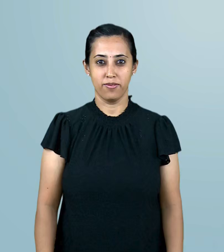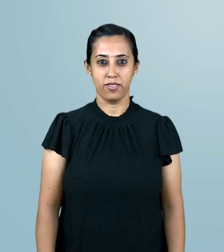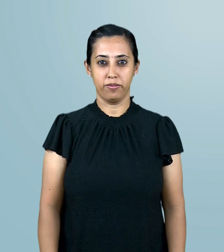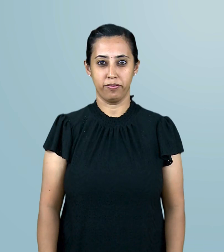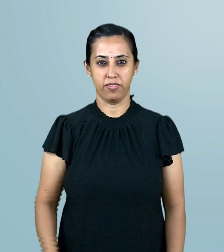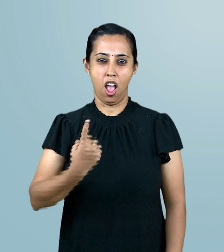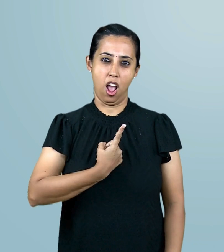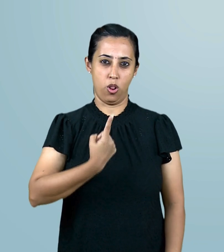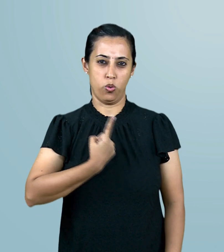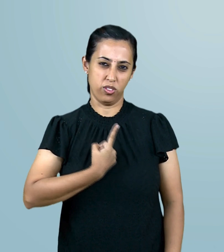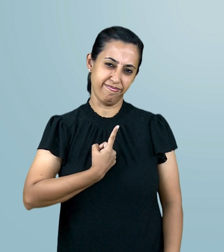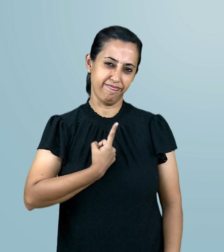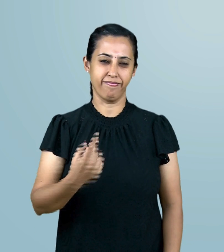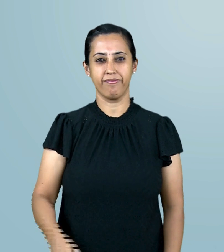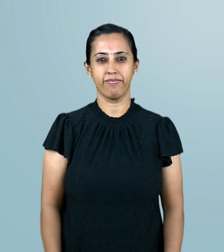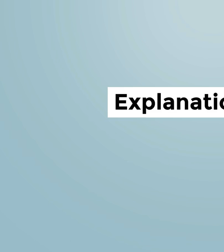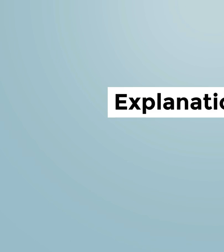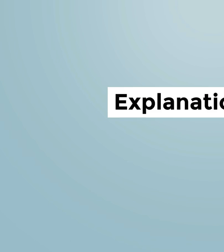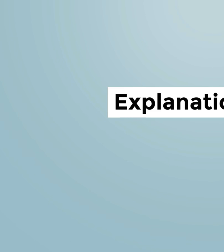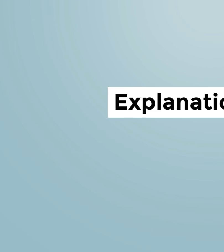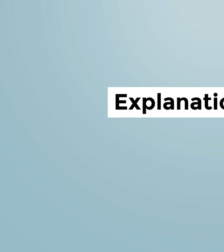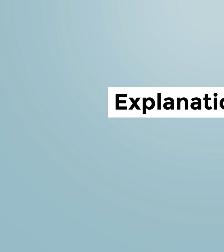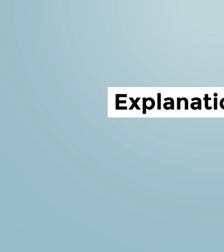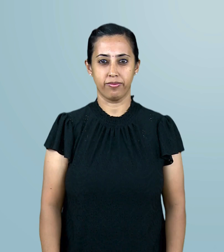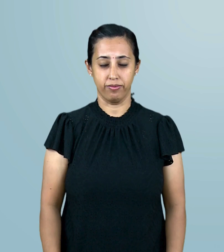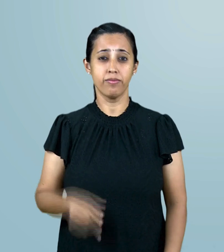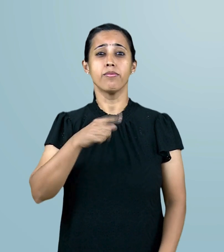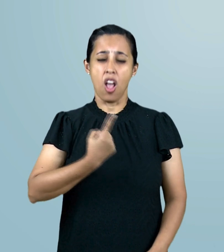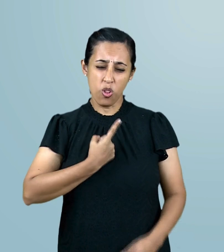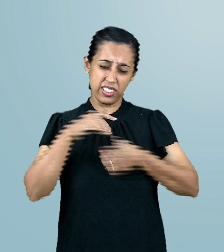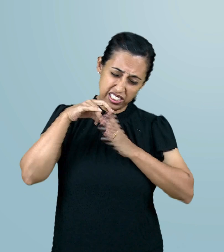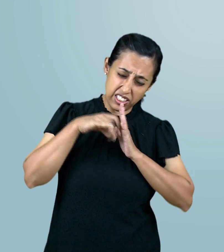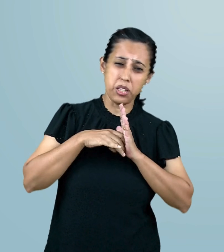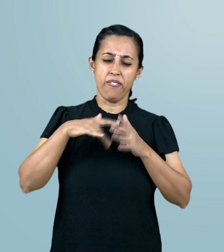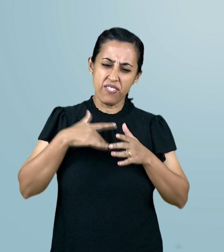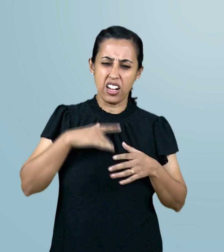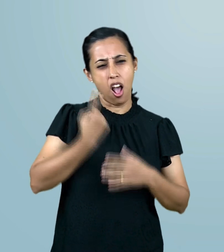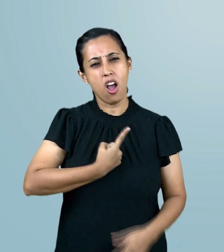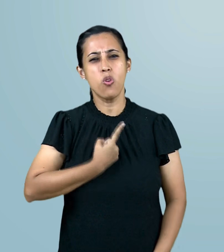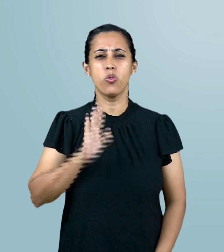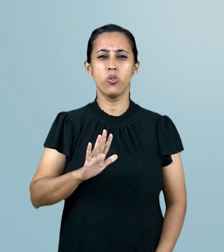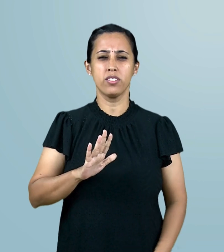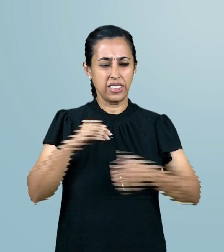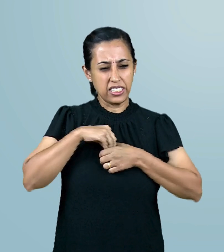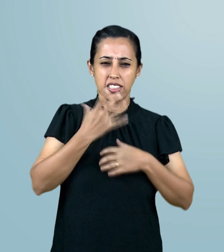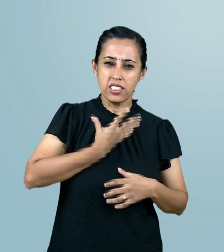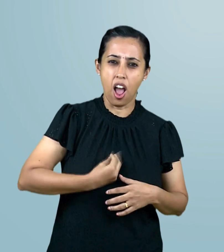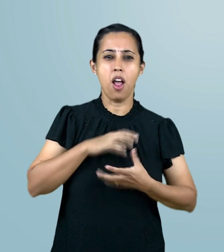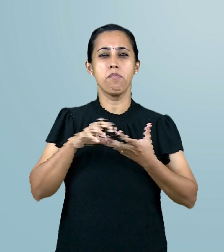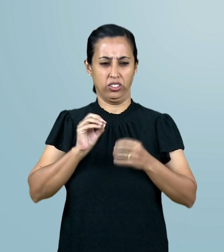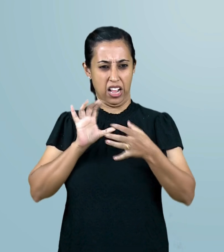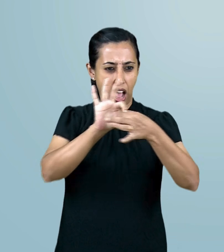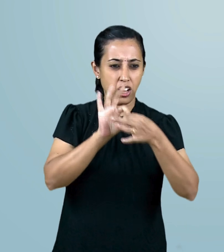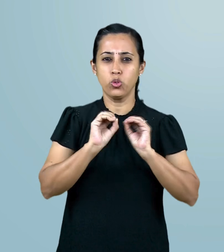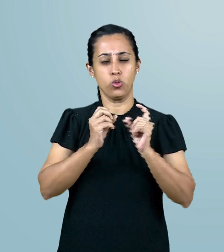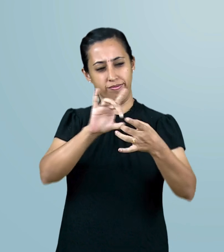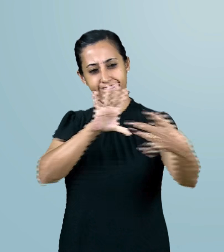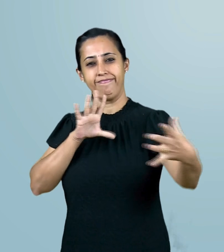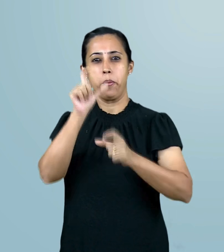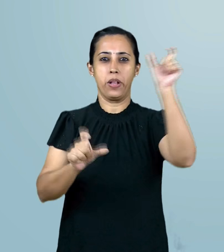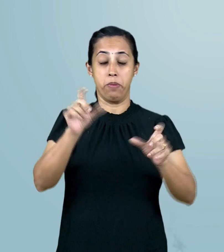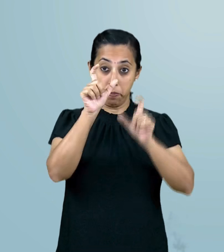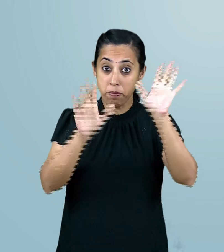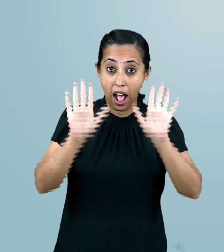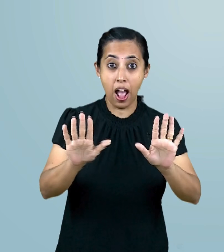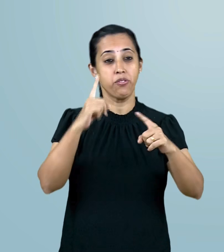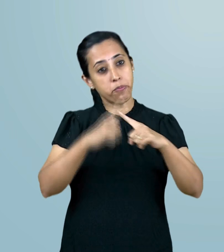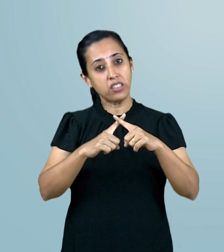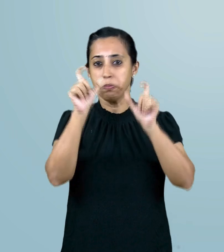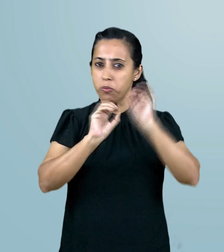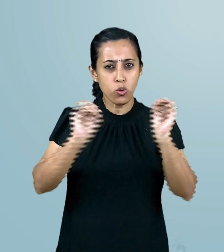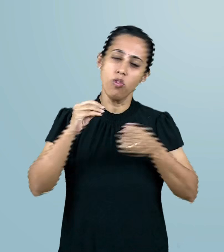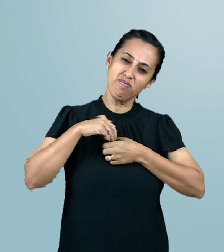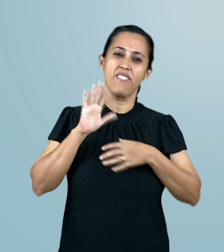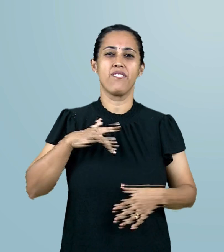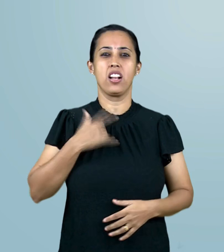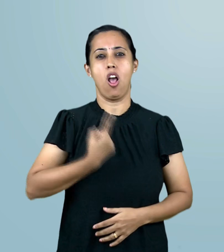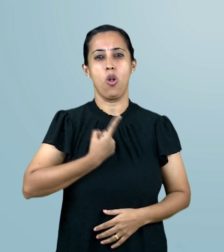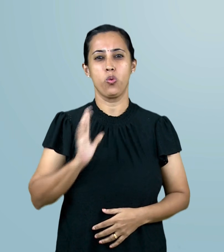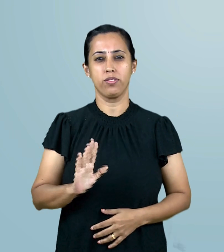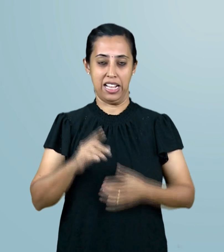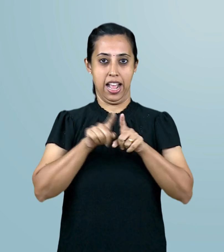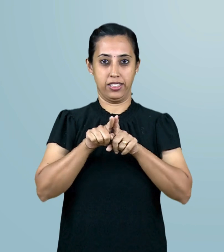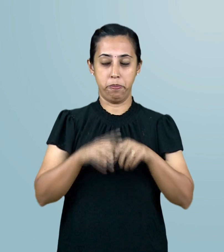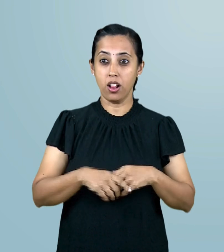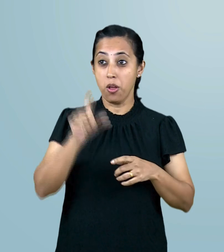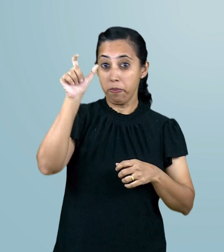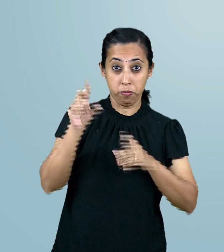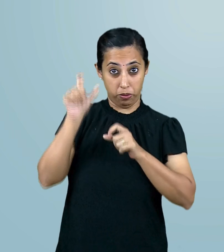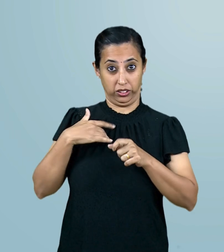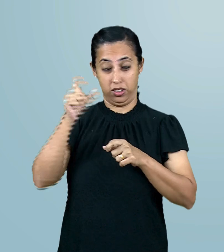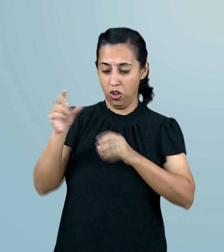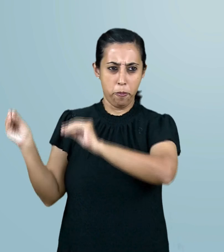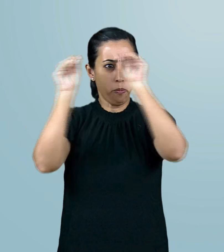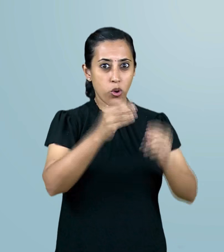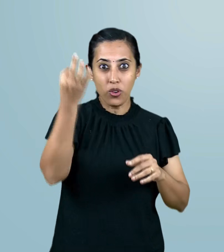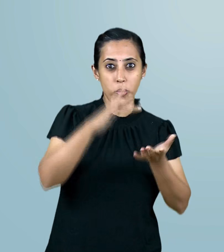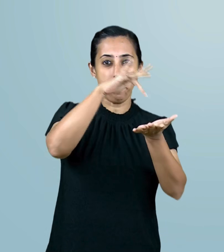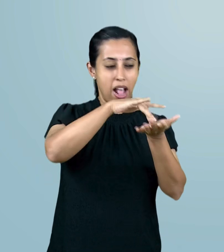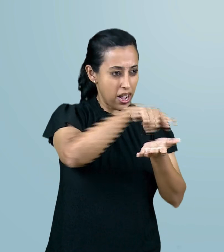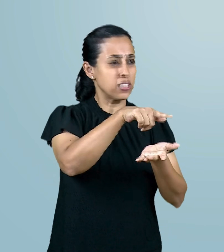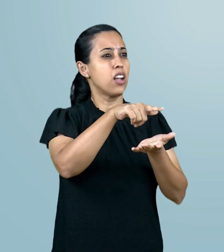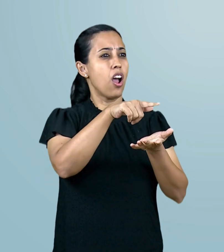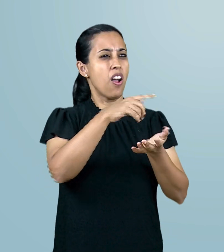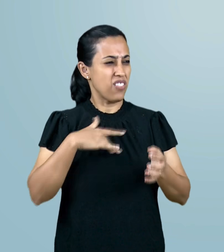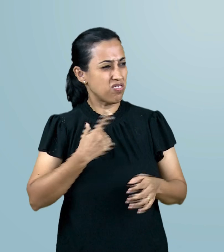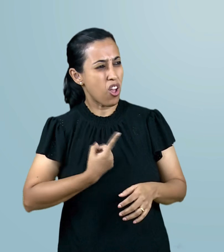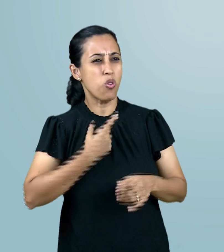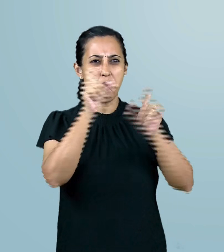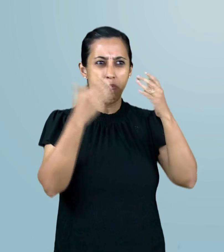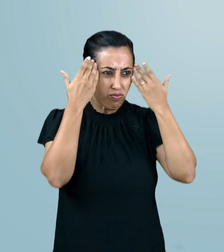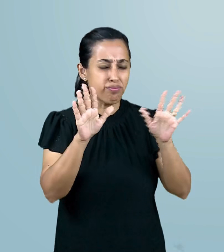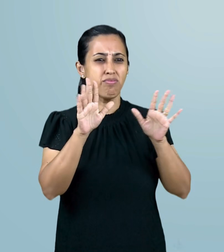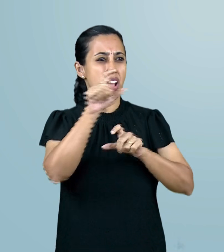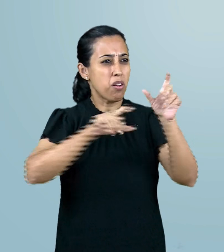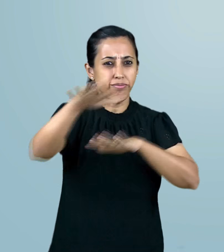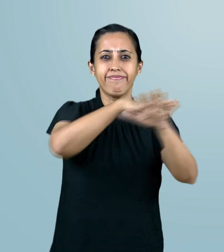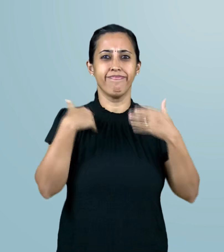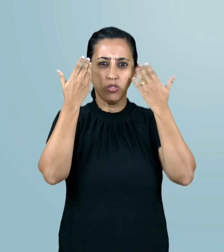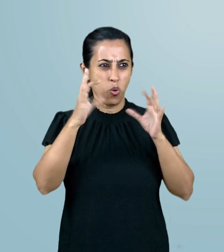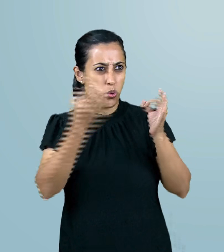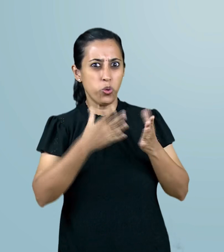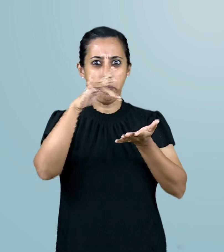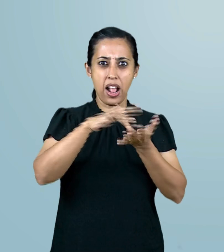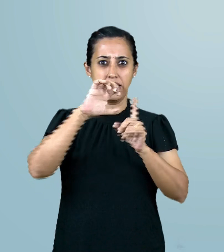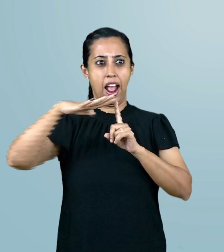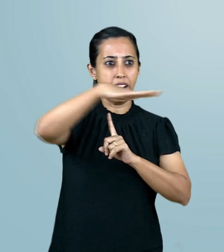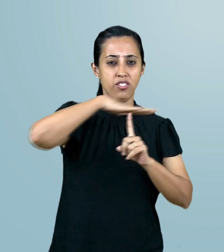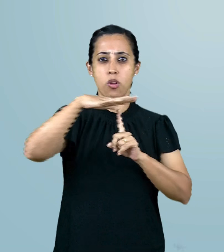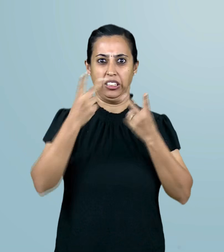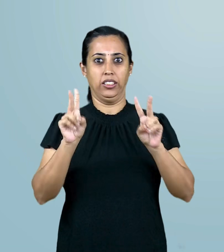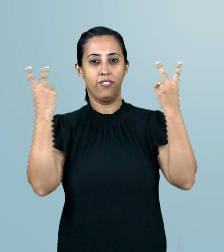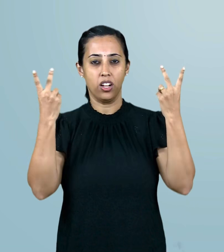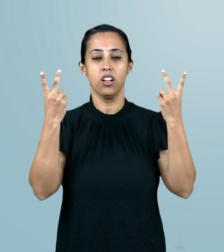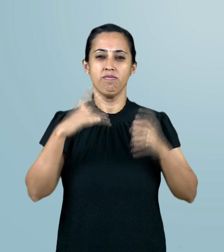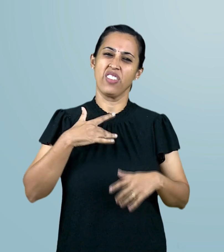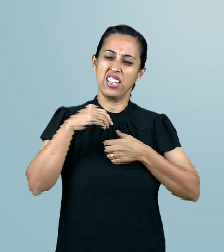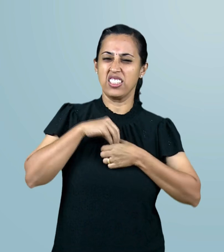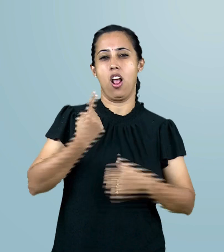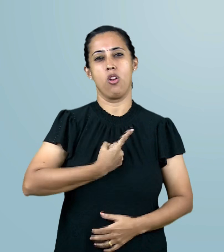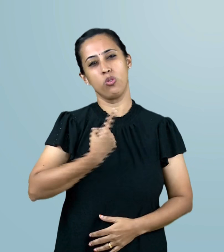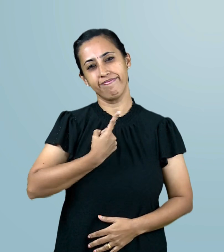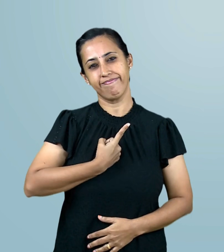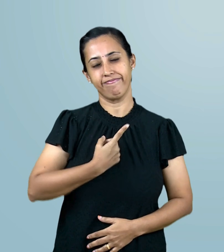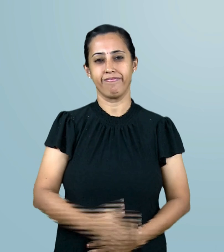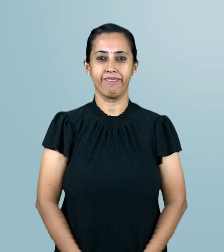Alone